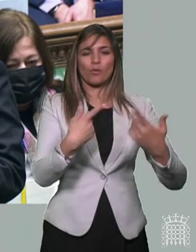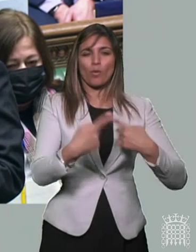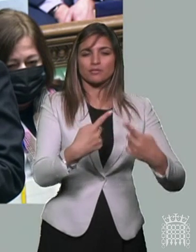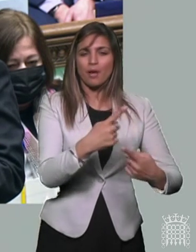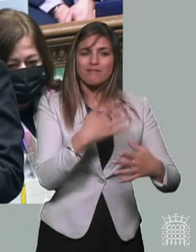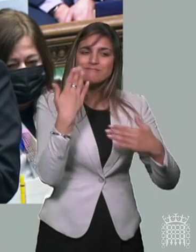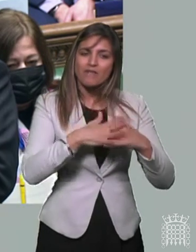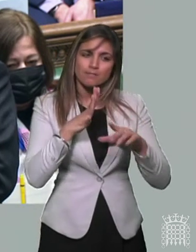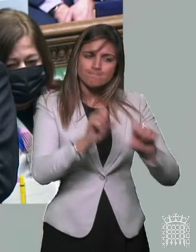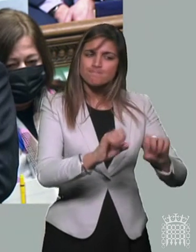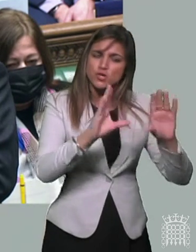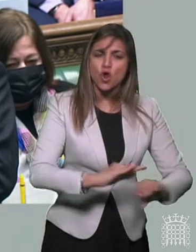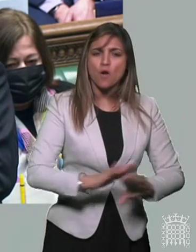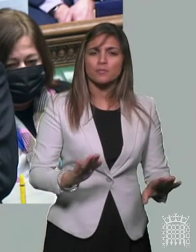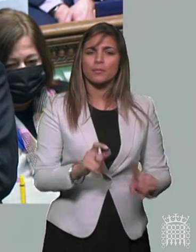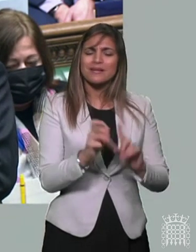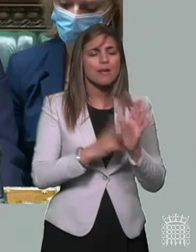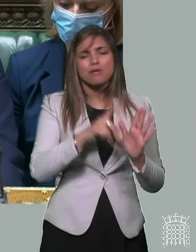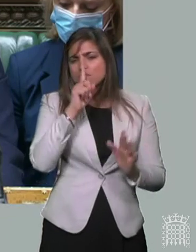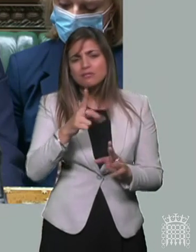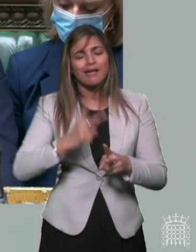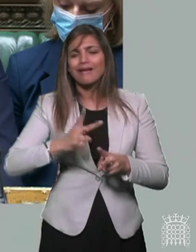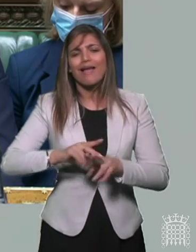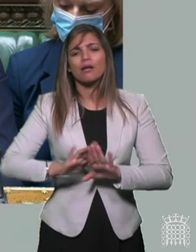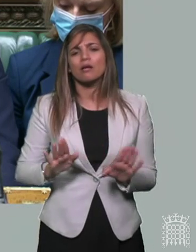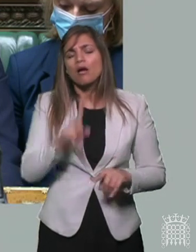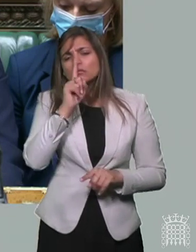The Prime Minister cannot “get away with it” again.